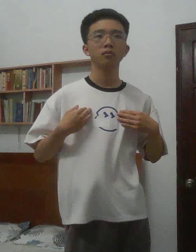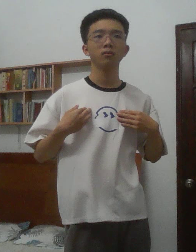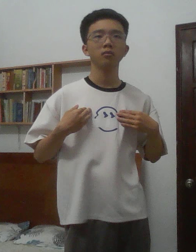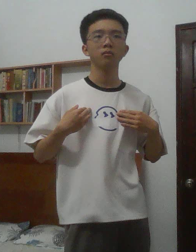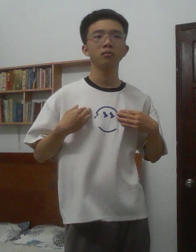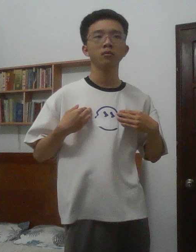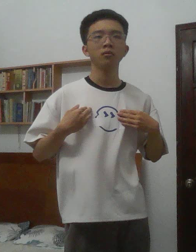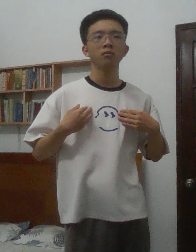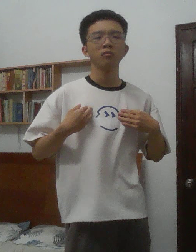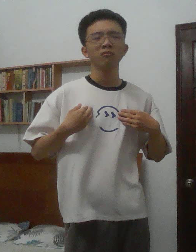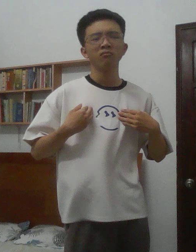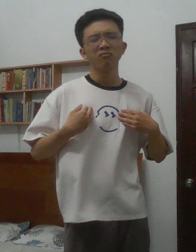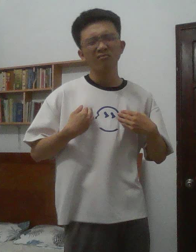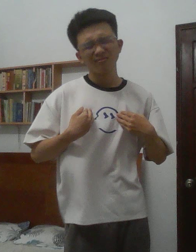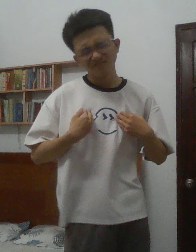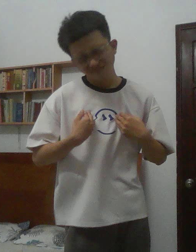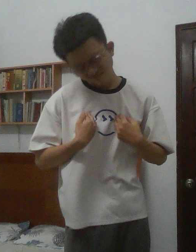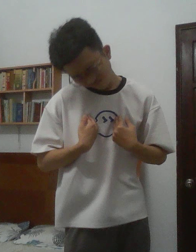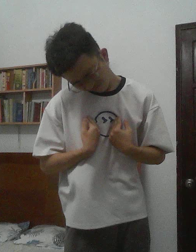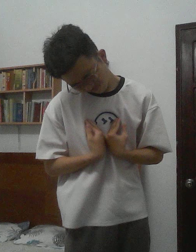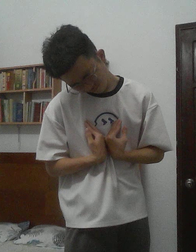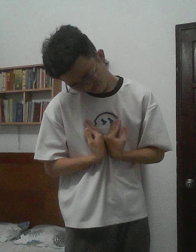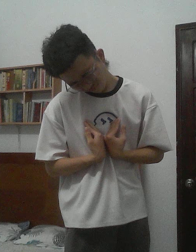met